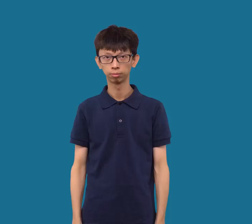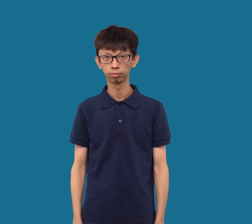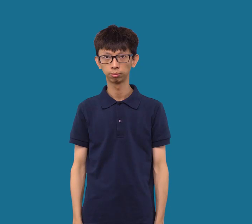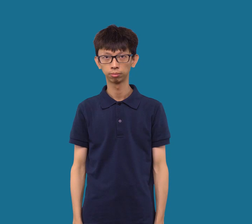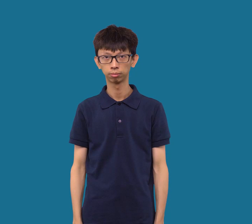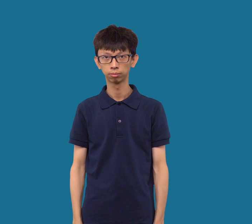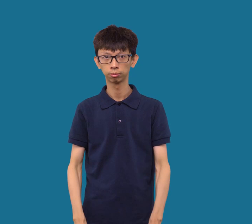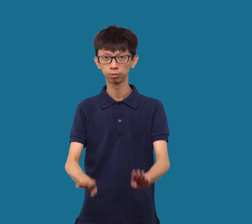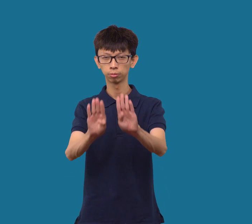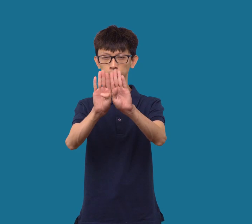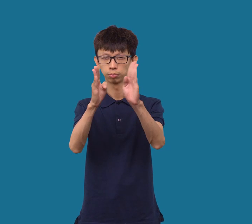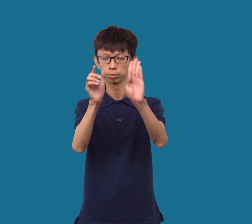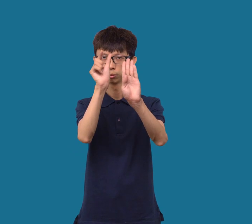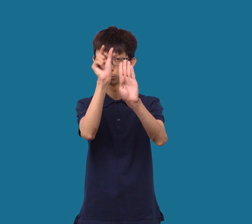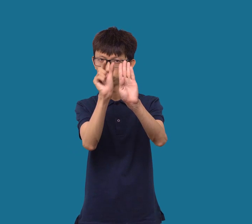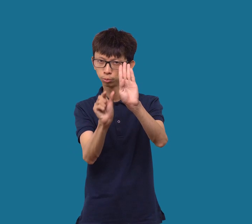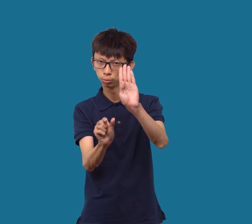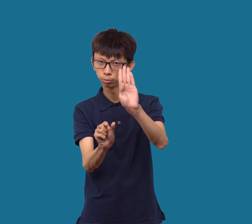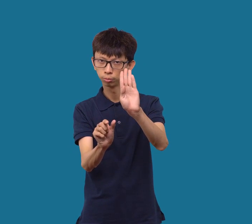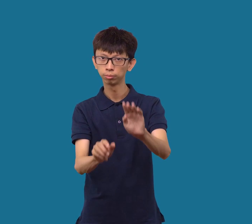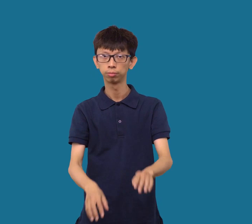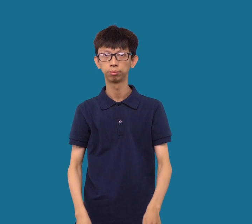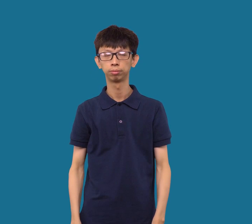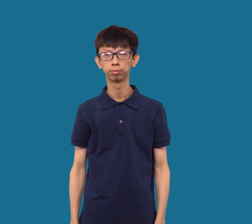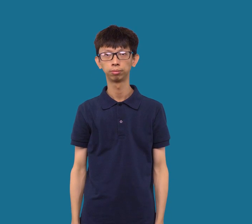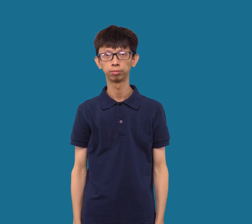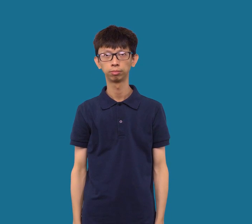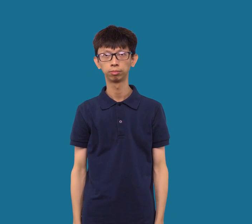khe cửa